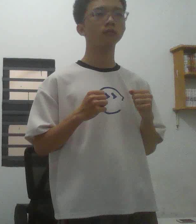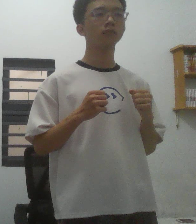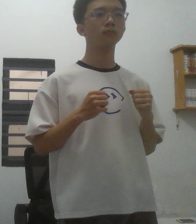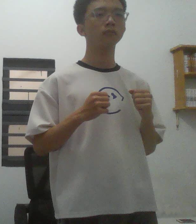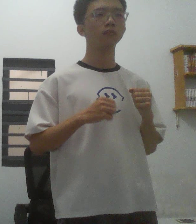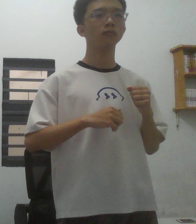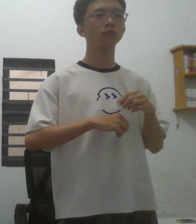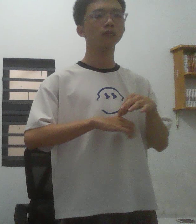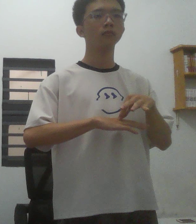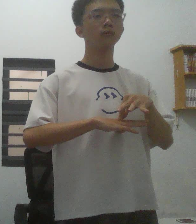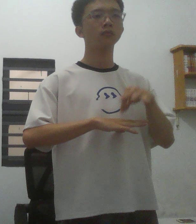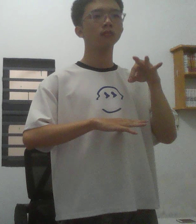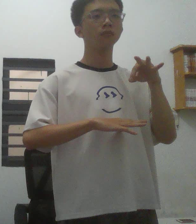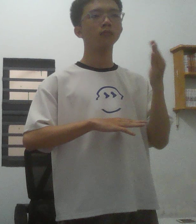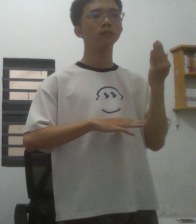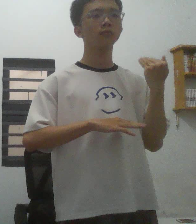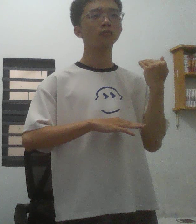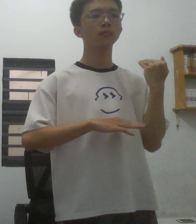tuan truoc